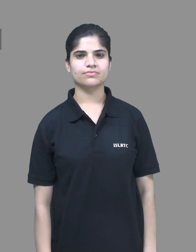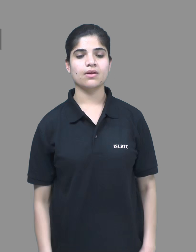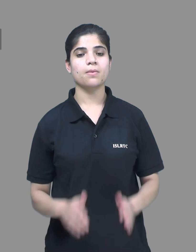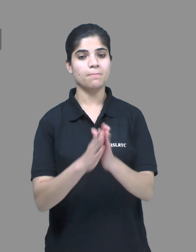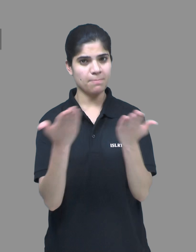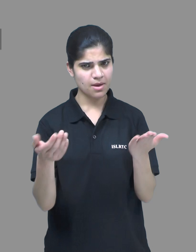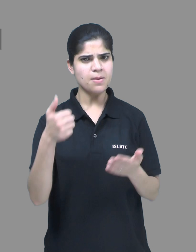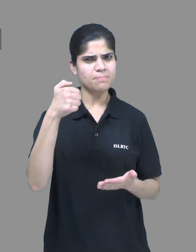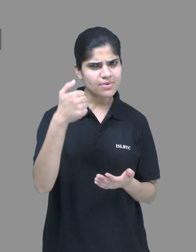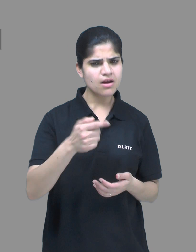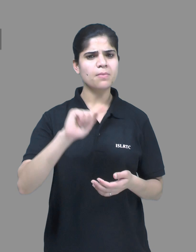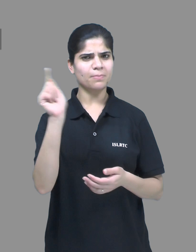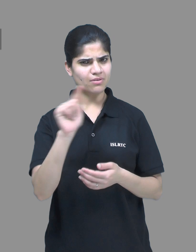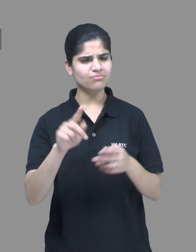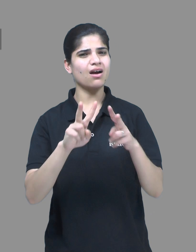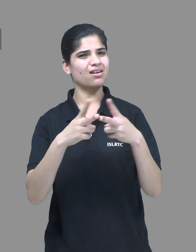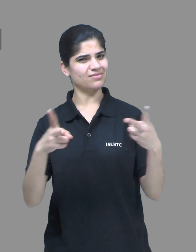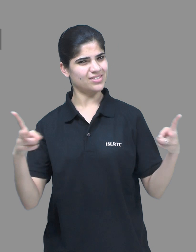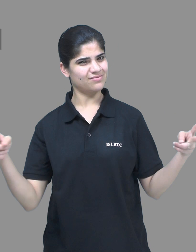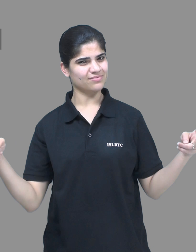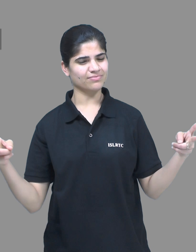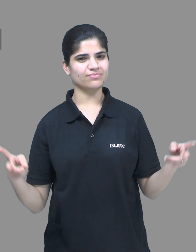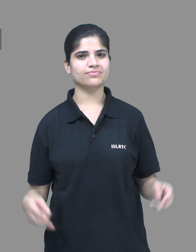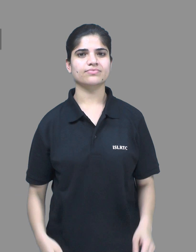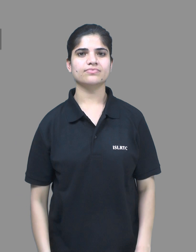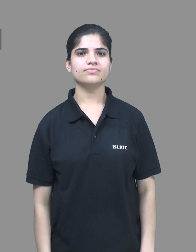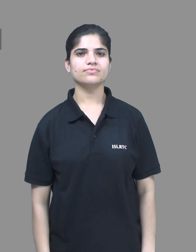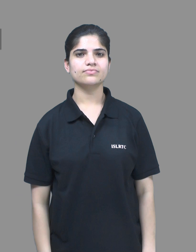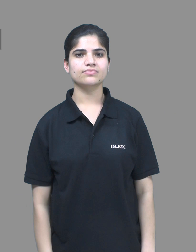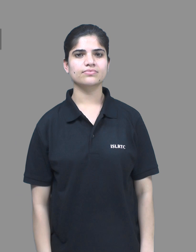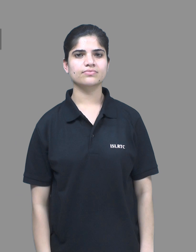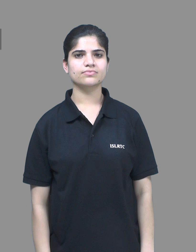Stationery